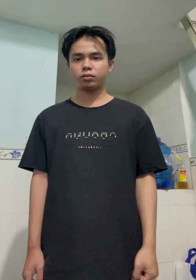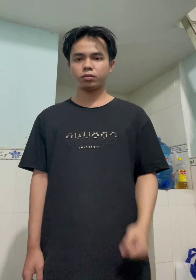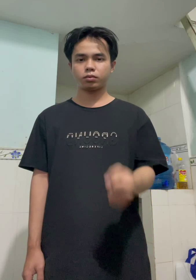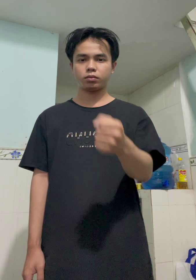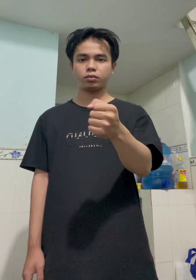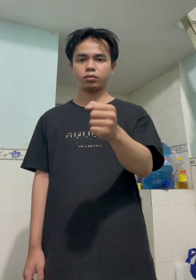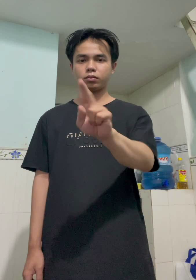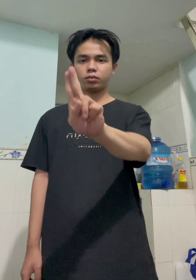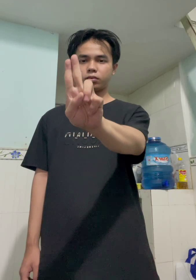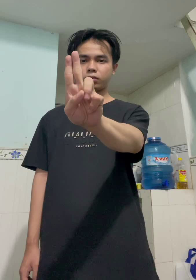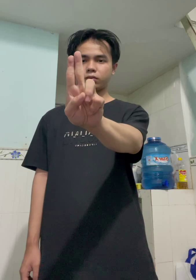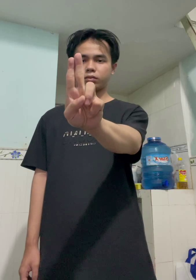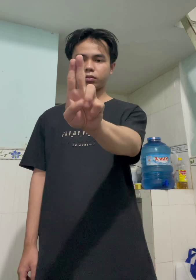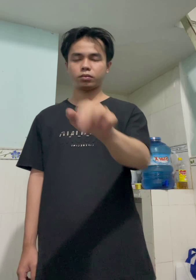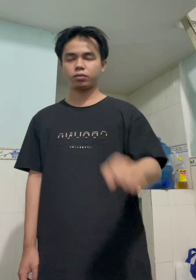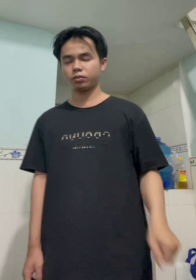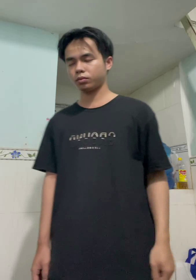u